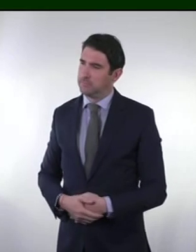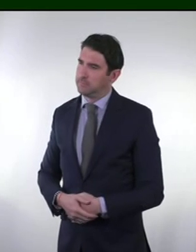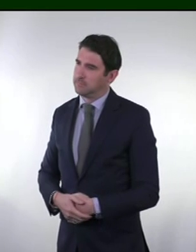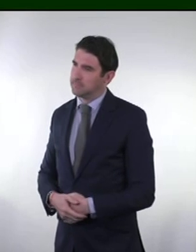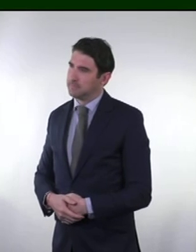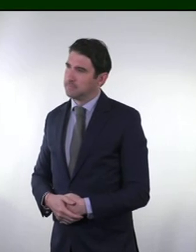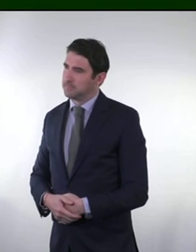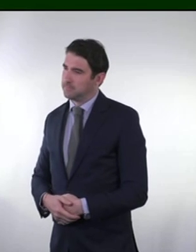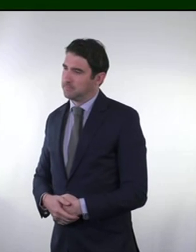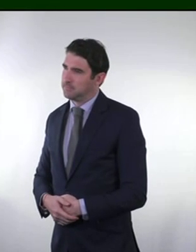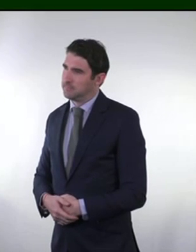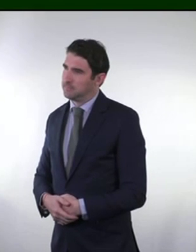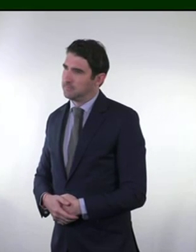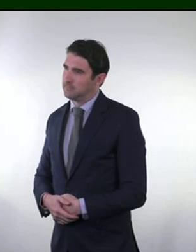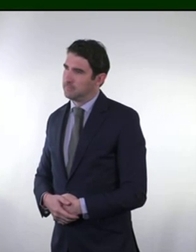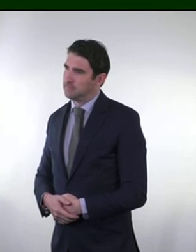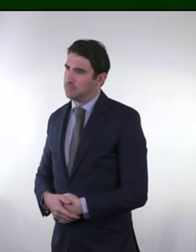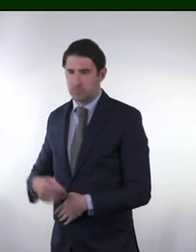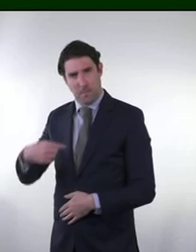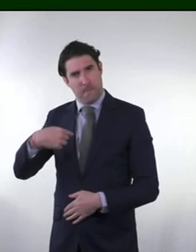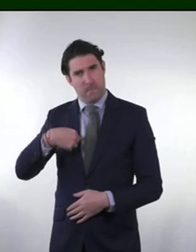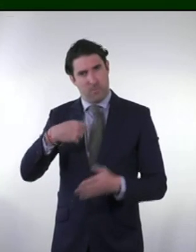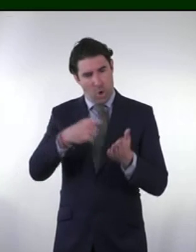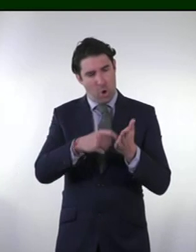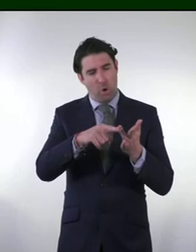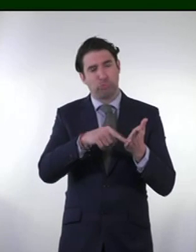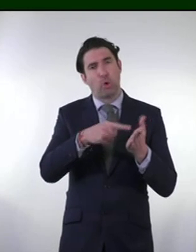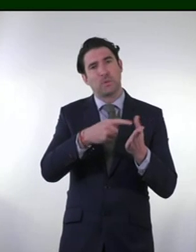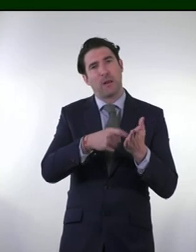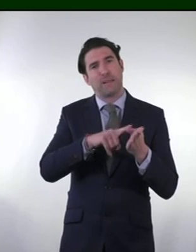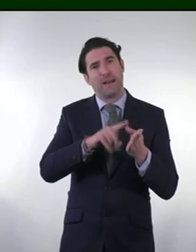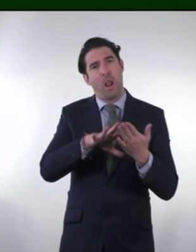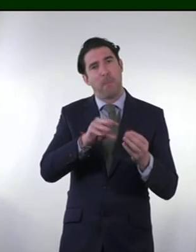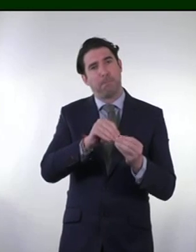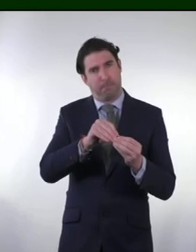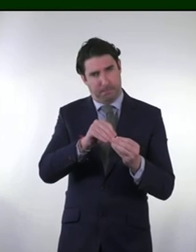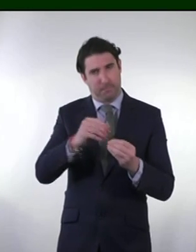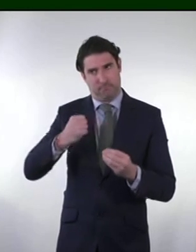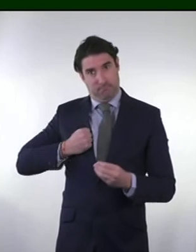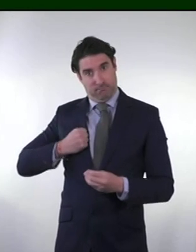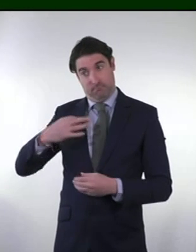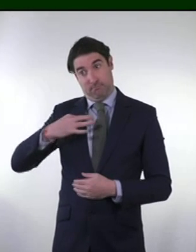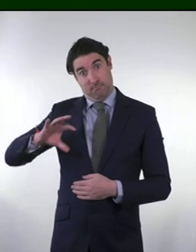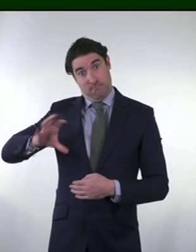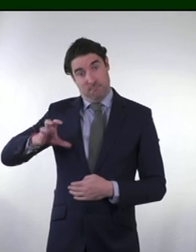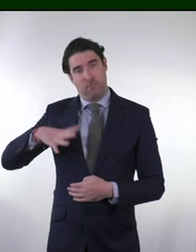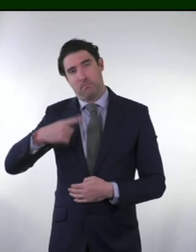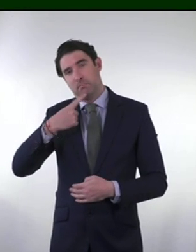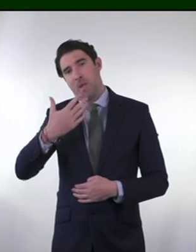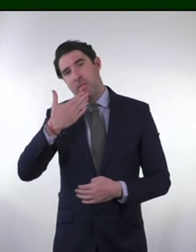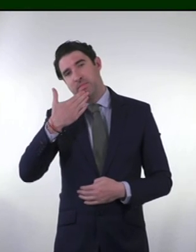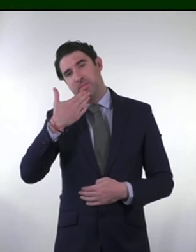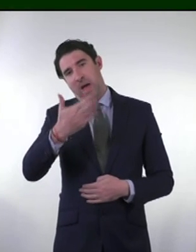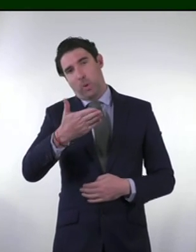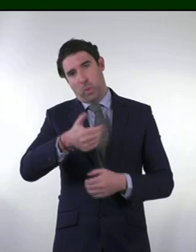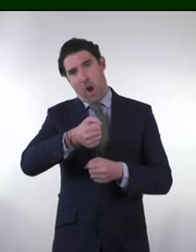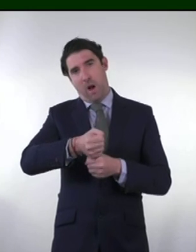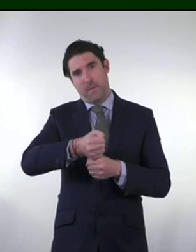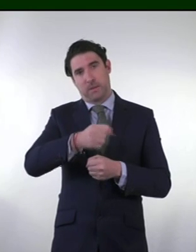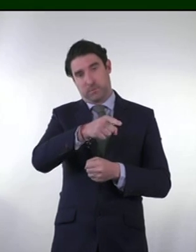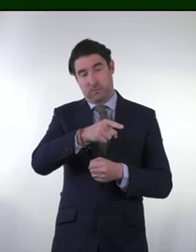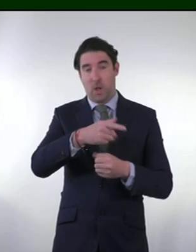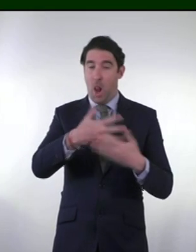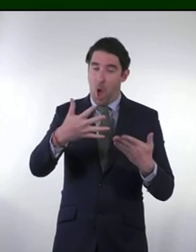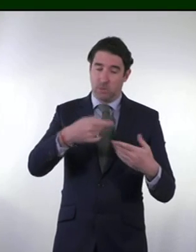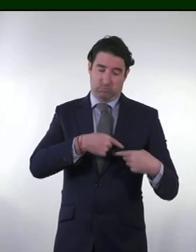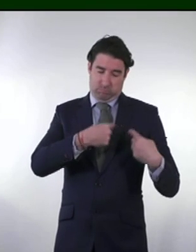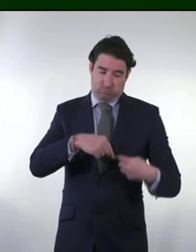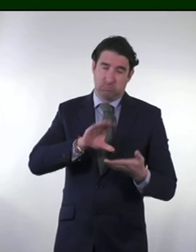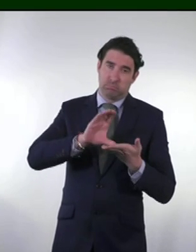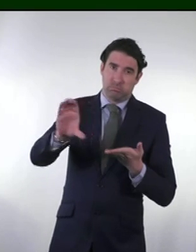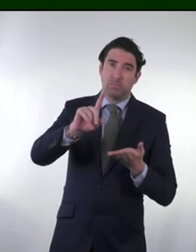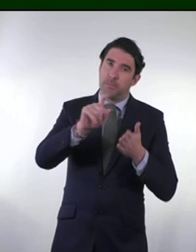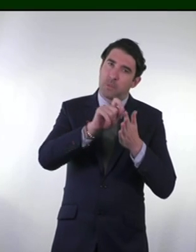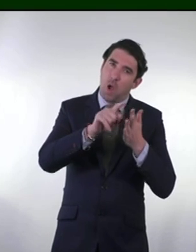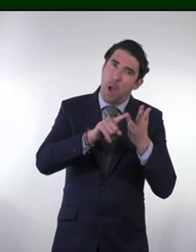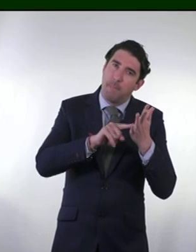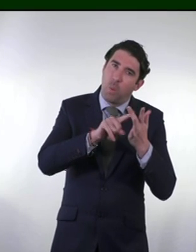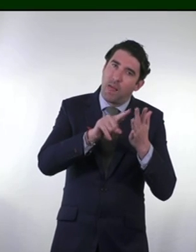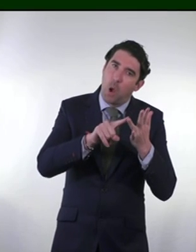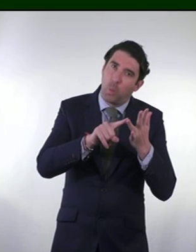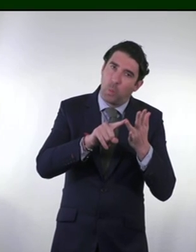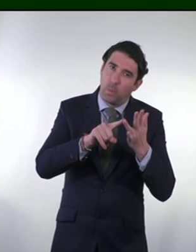The rotary club of Loughborough Beacon would like me to pass on its thanks to the UK Government for being one of the top donors to the Global Polio Eradication Initiative, which has made Africa free from wild polio.